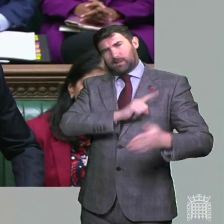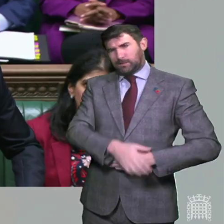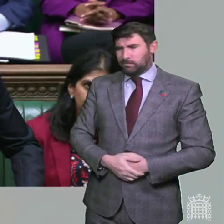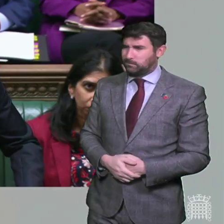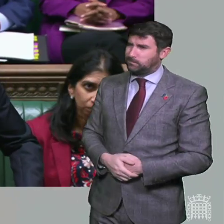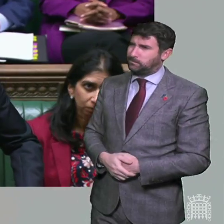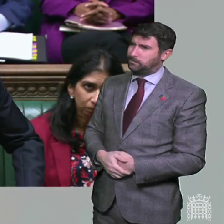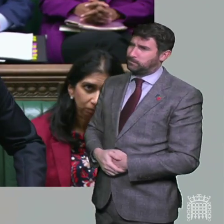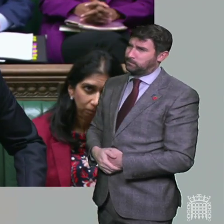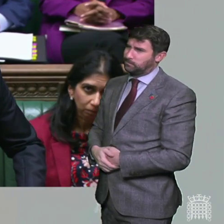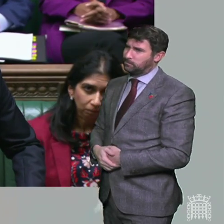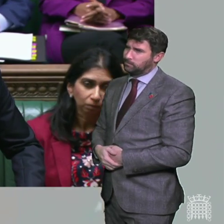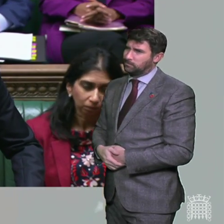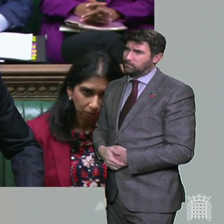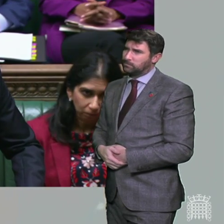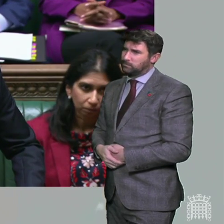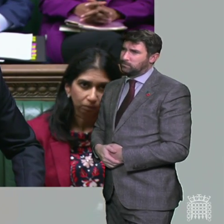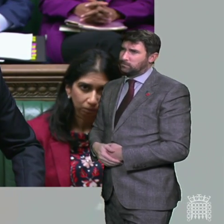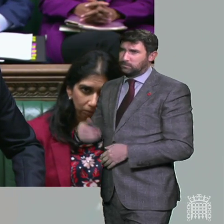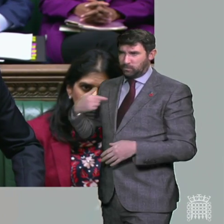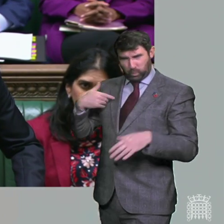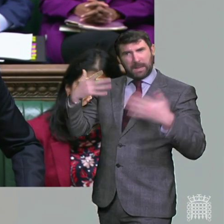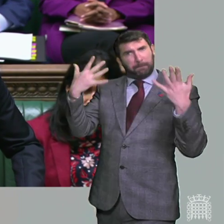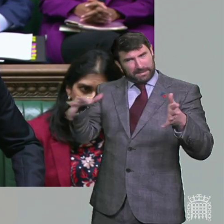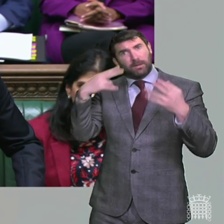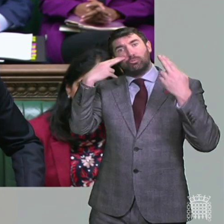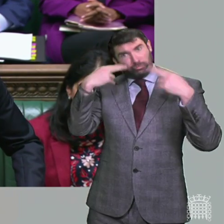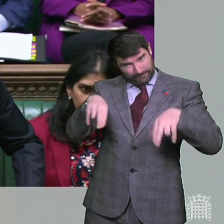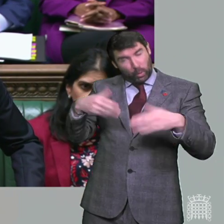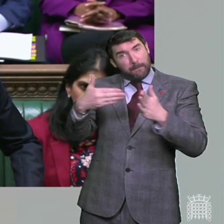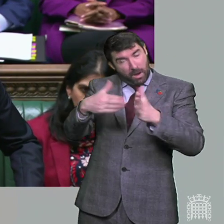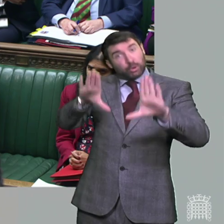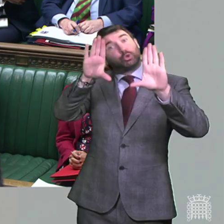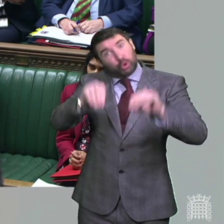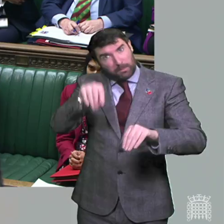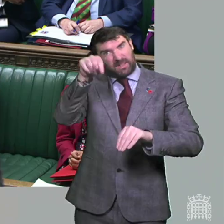We did review and indeed end the visa that the right honourable Gentleman is raising.